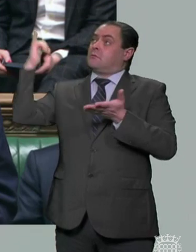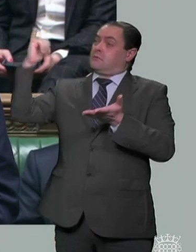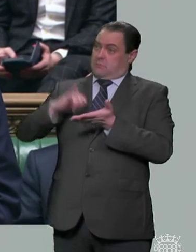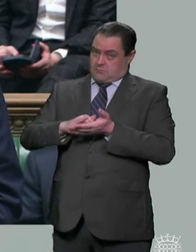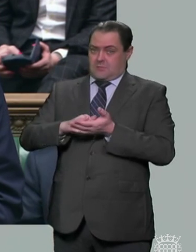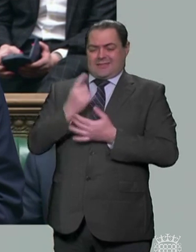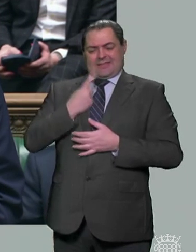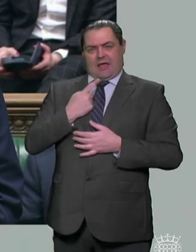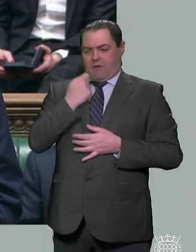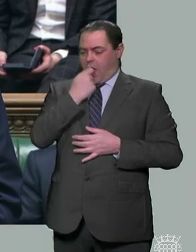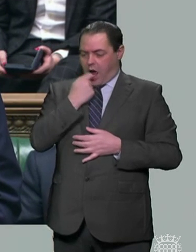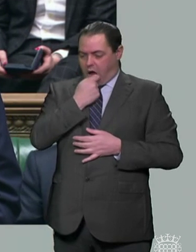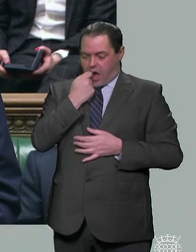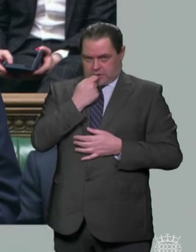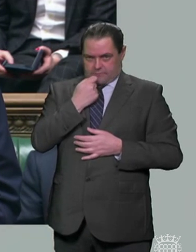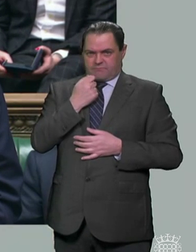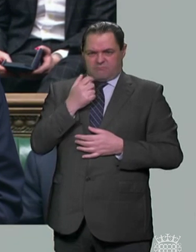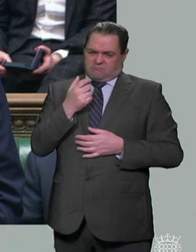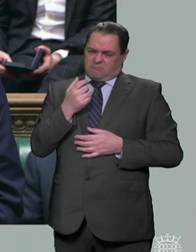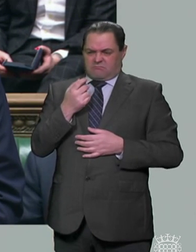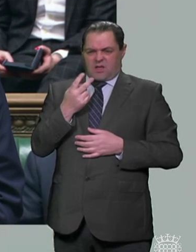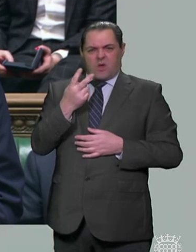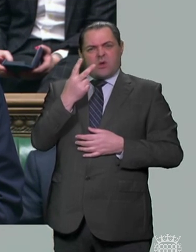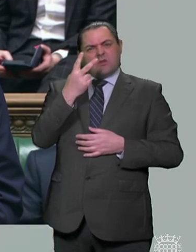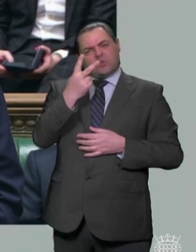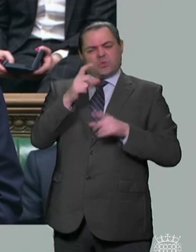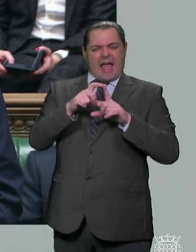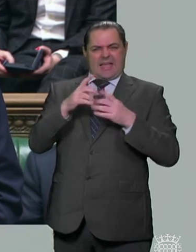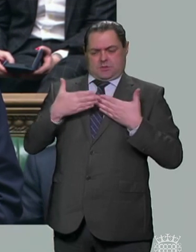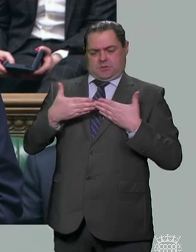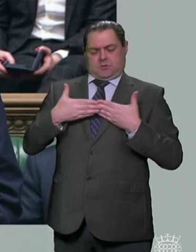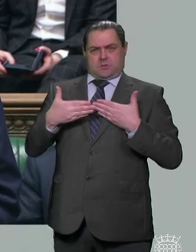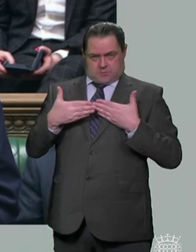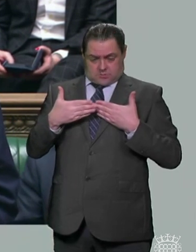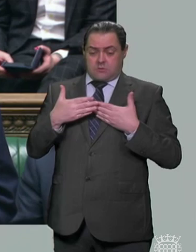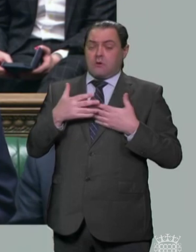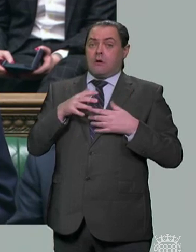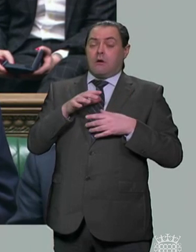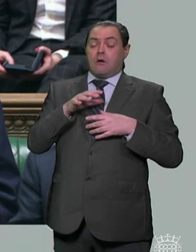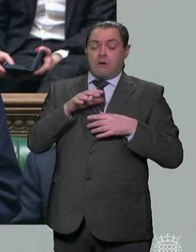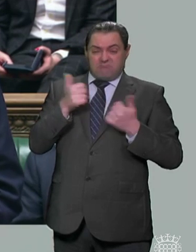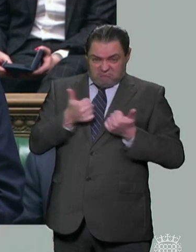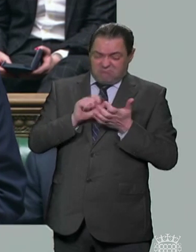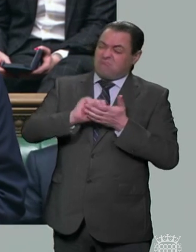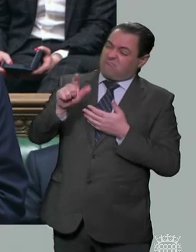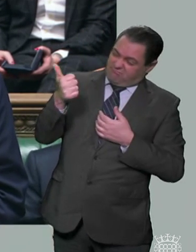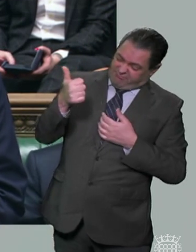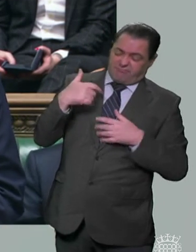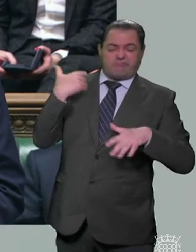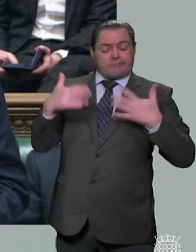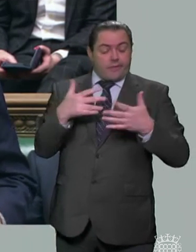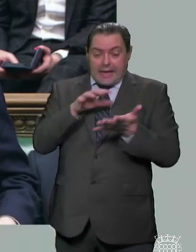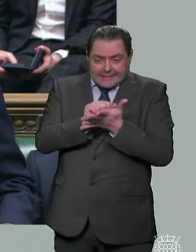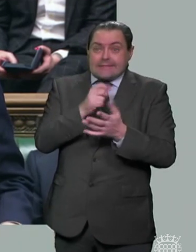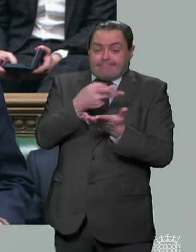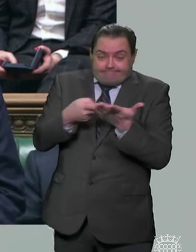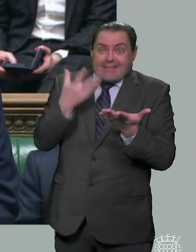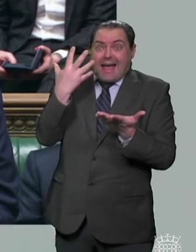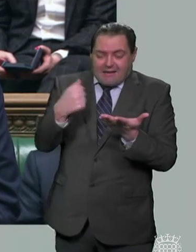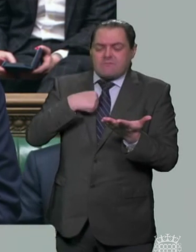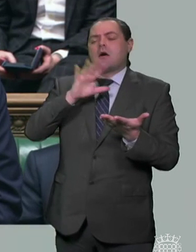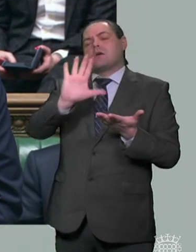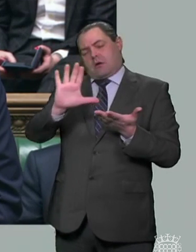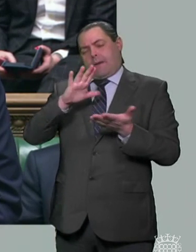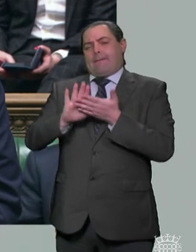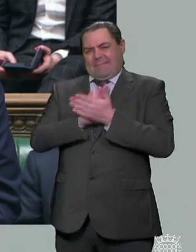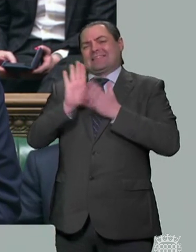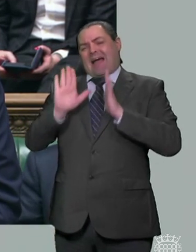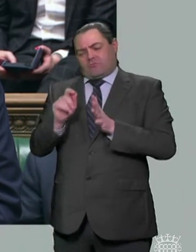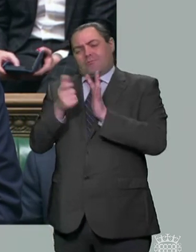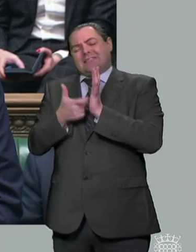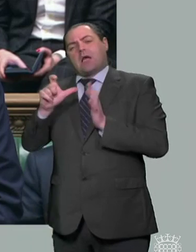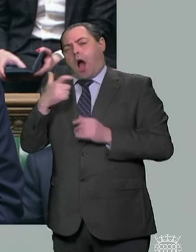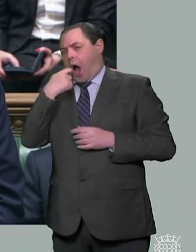in England will need to take a lateral flow test no later than the end of day 2 and, if positive, a further PCR test to help us to identify any new variants at the border.